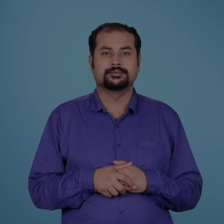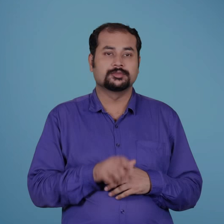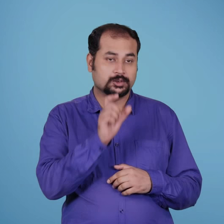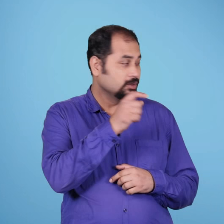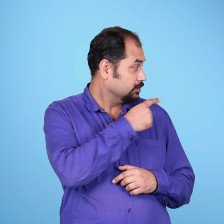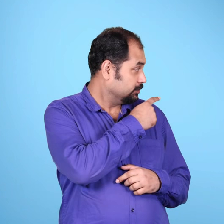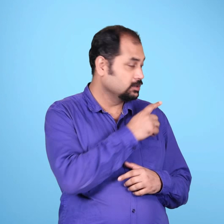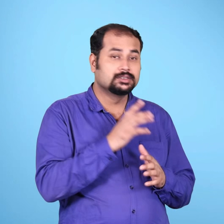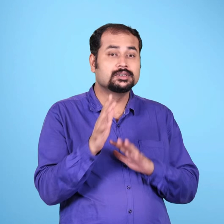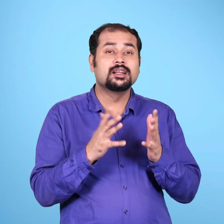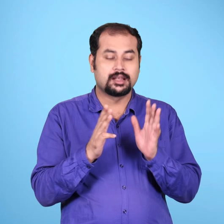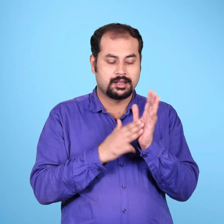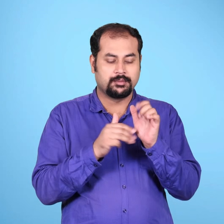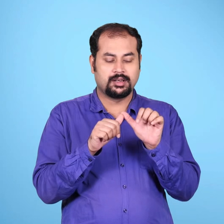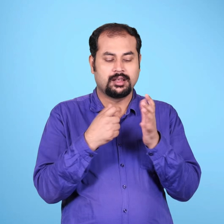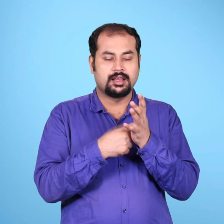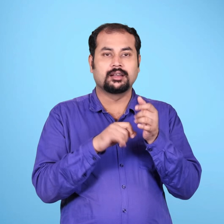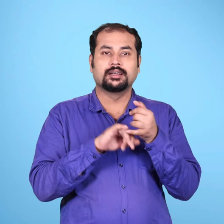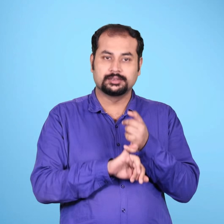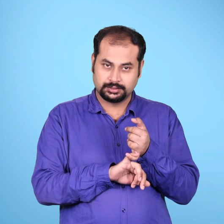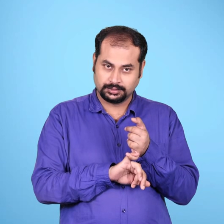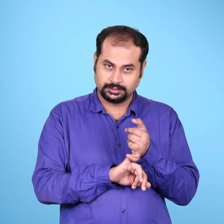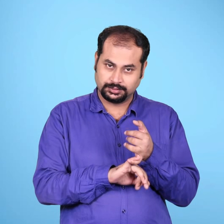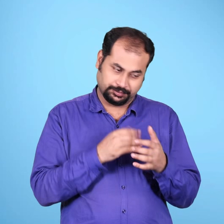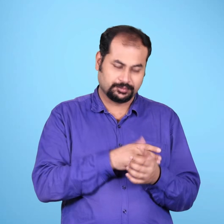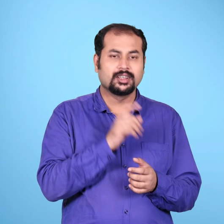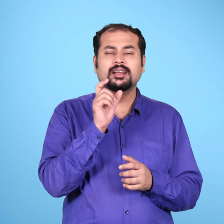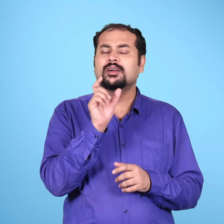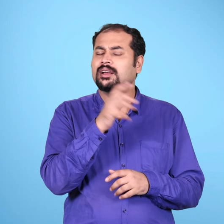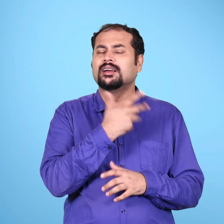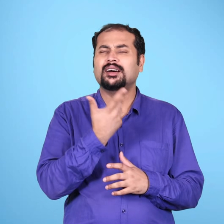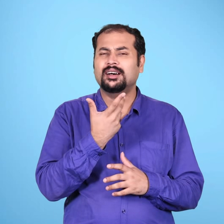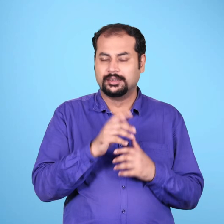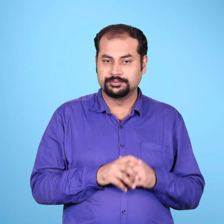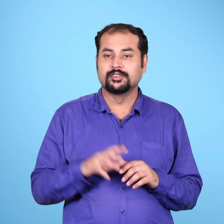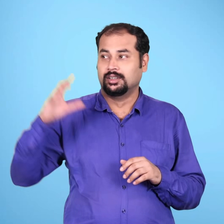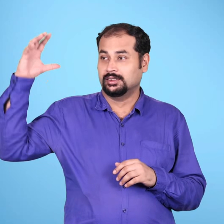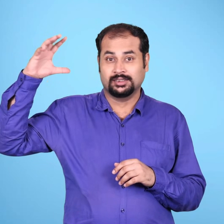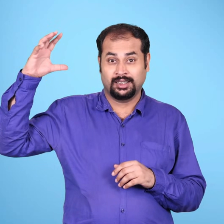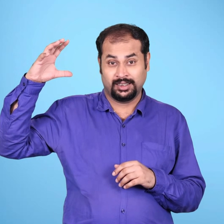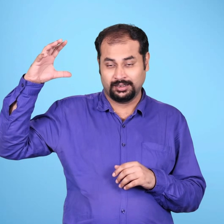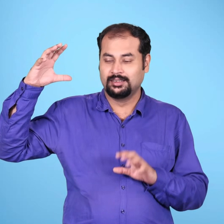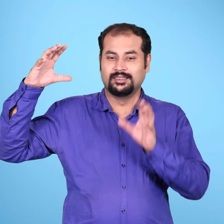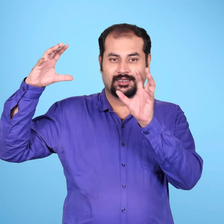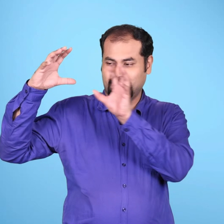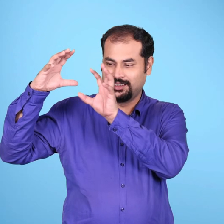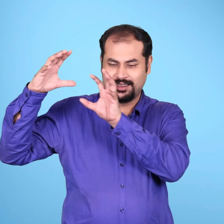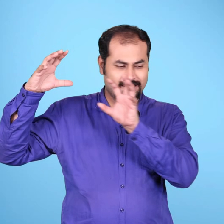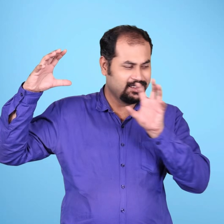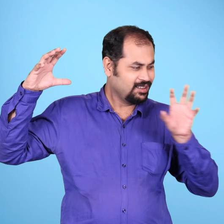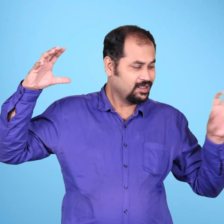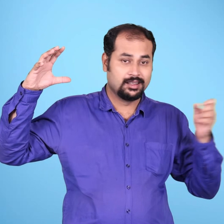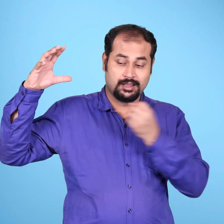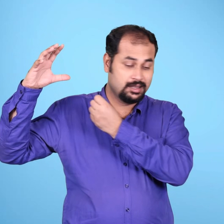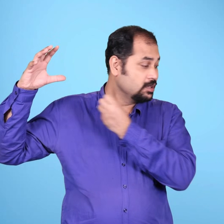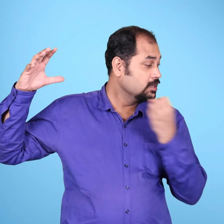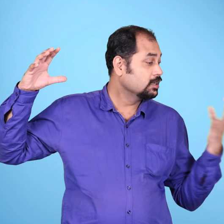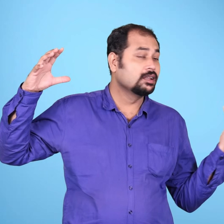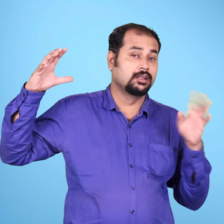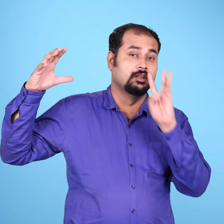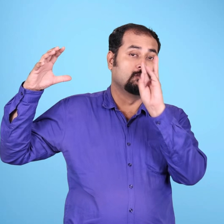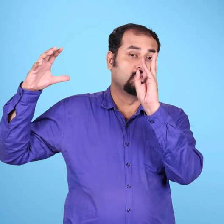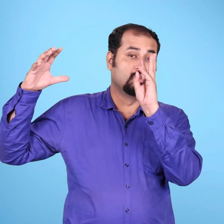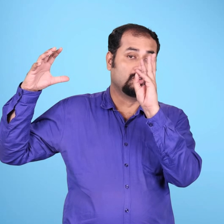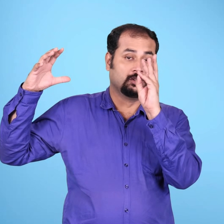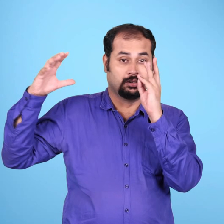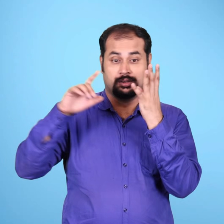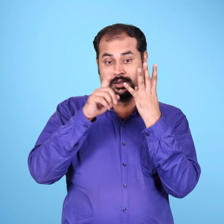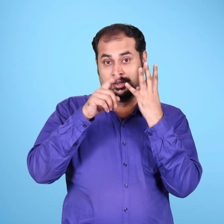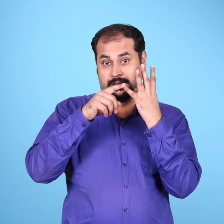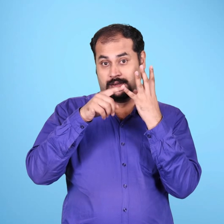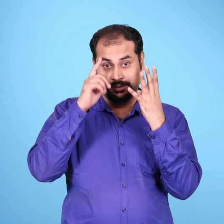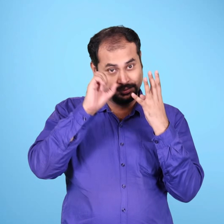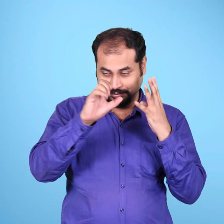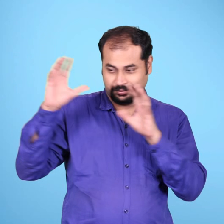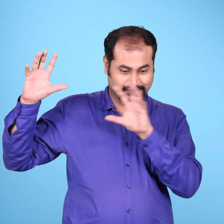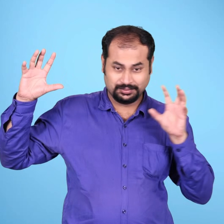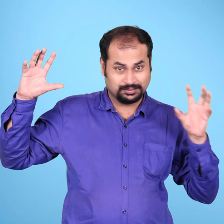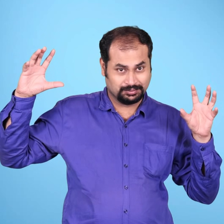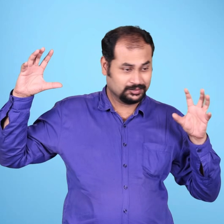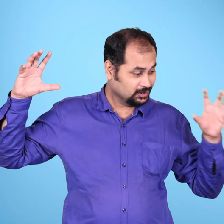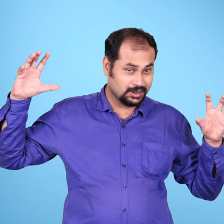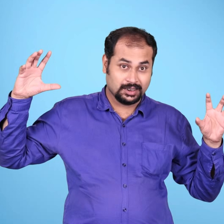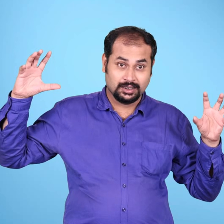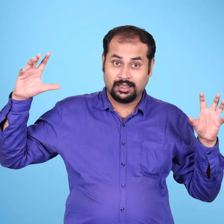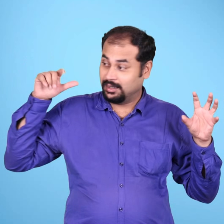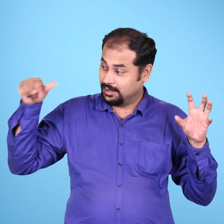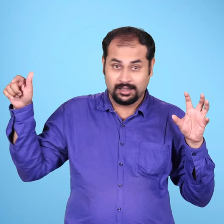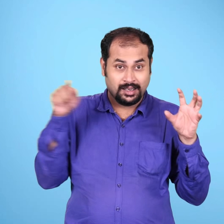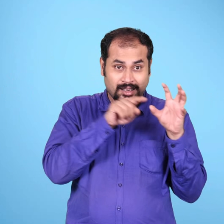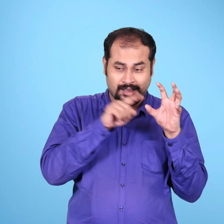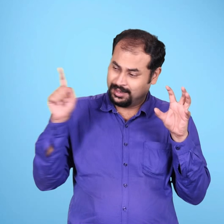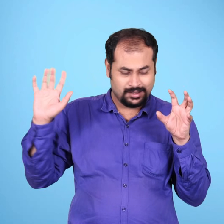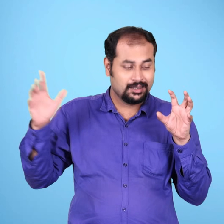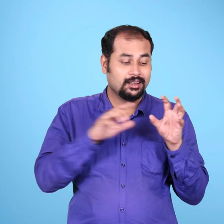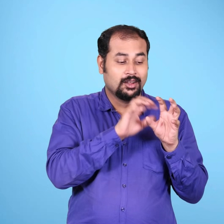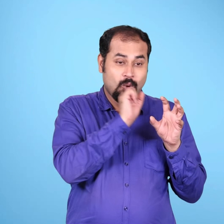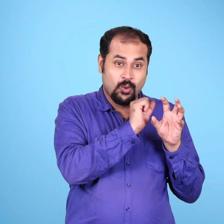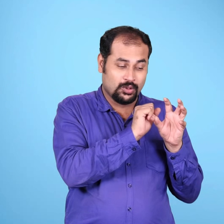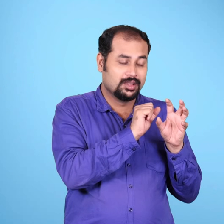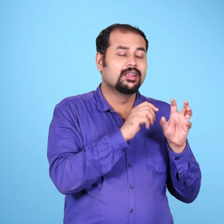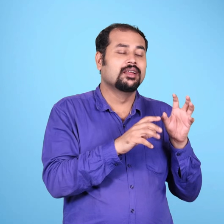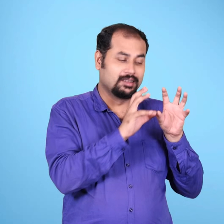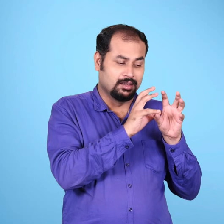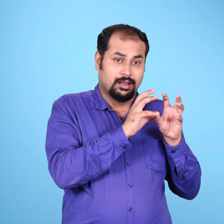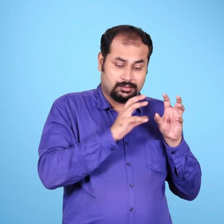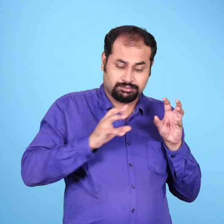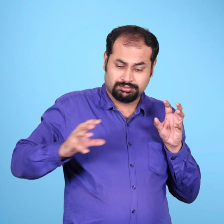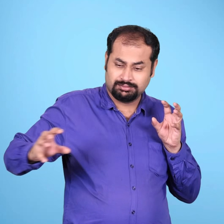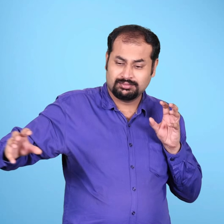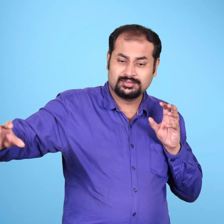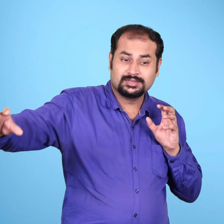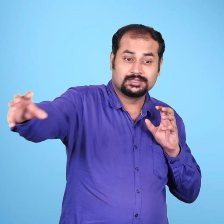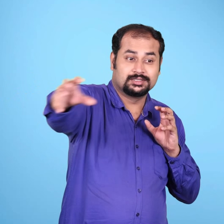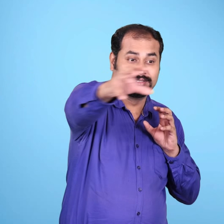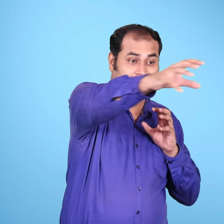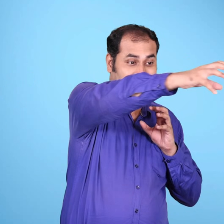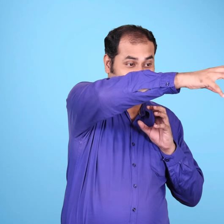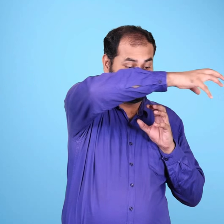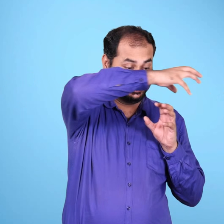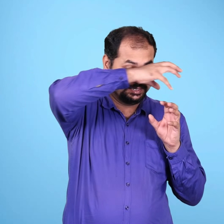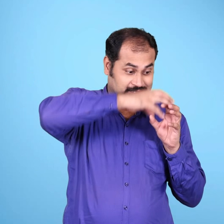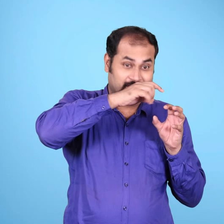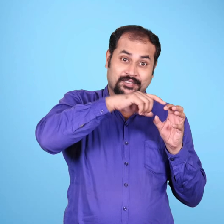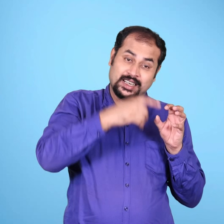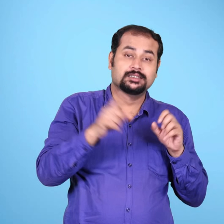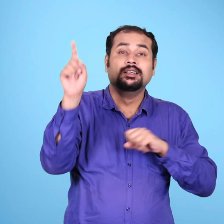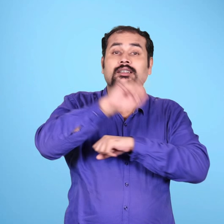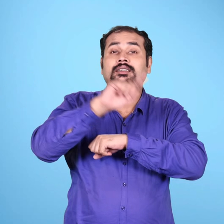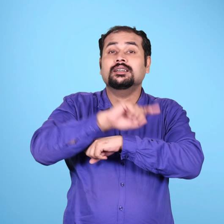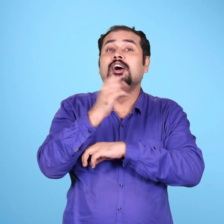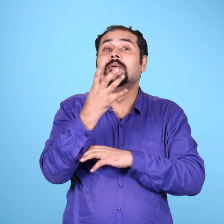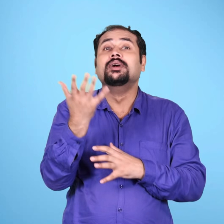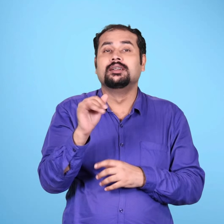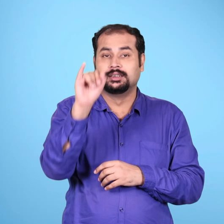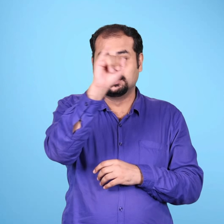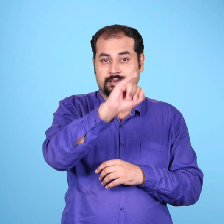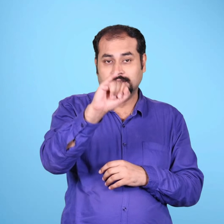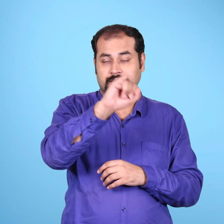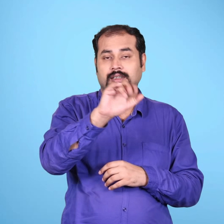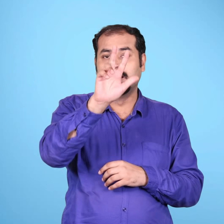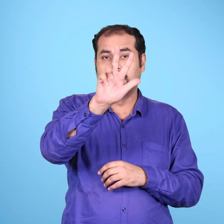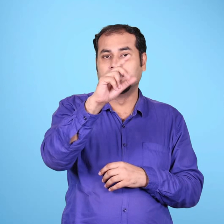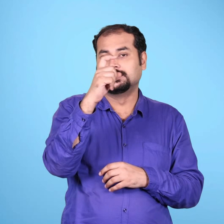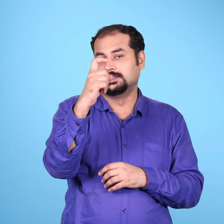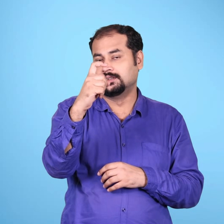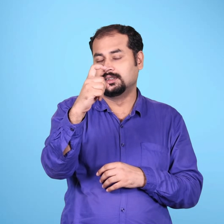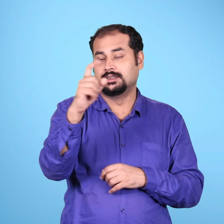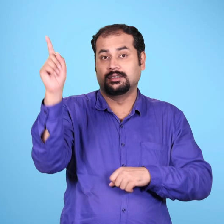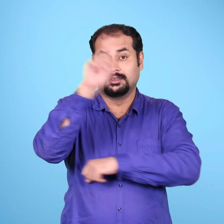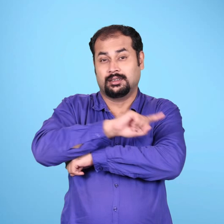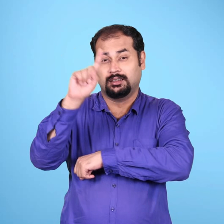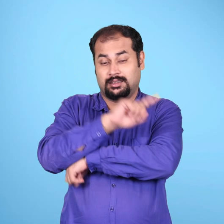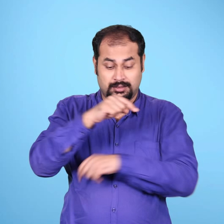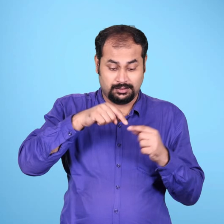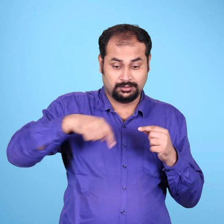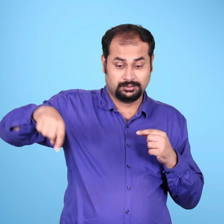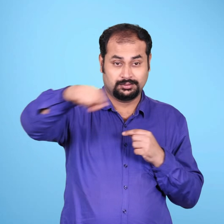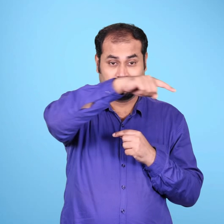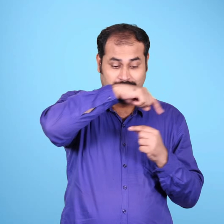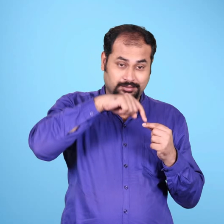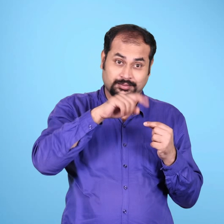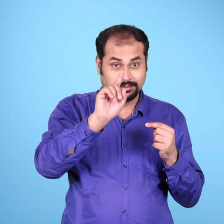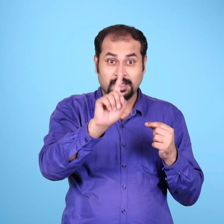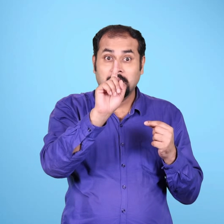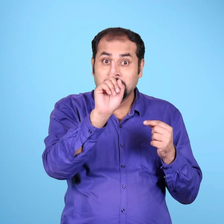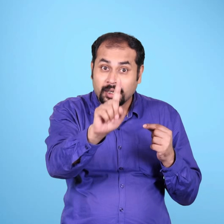Mars This sign refers to Mars. Mars is the fourth planet from the sun in our solar system. It takes 687 days to make one revolution around the sun,